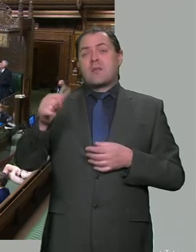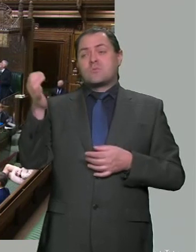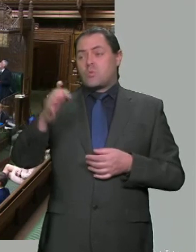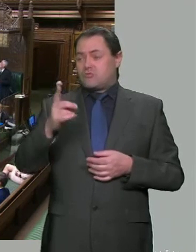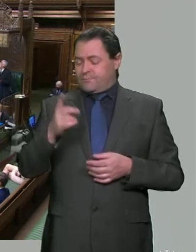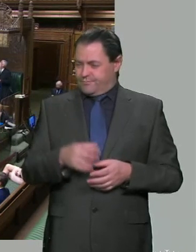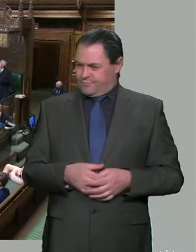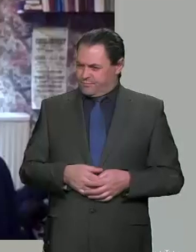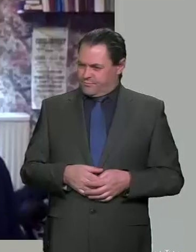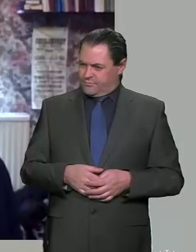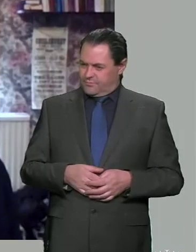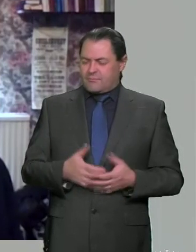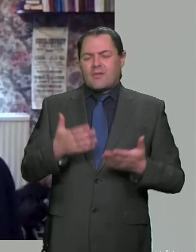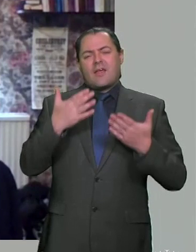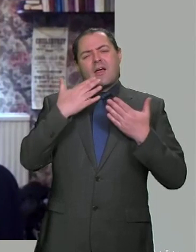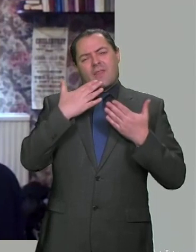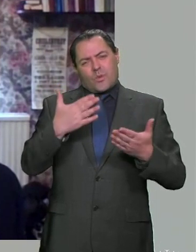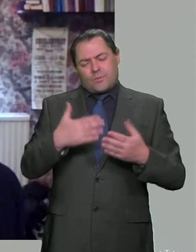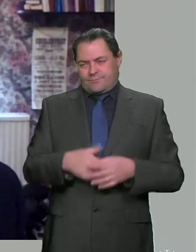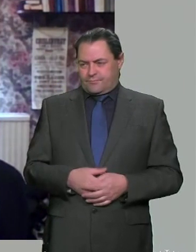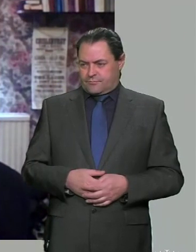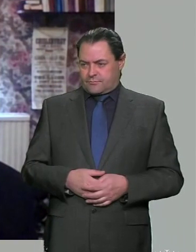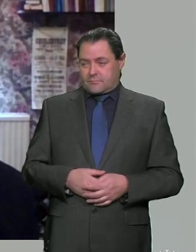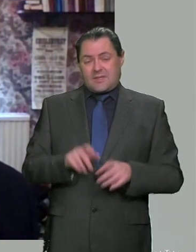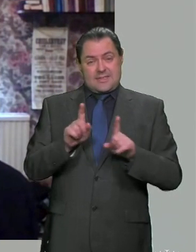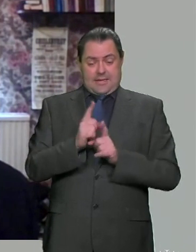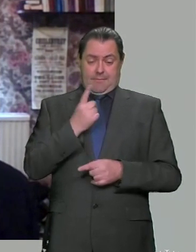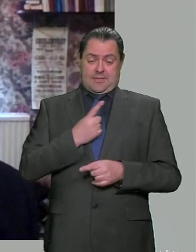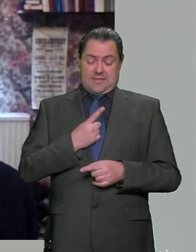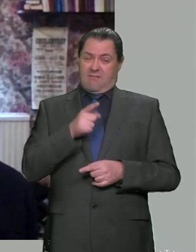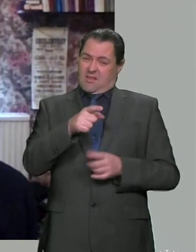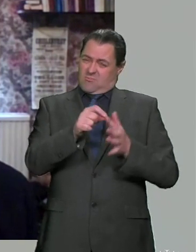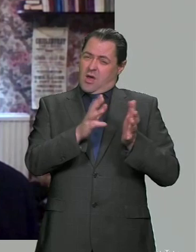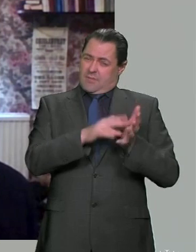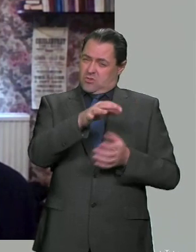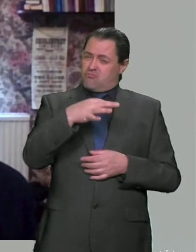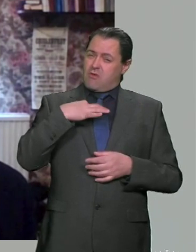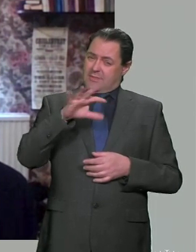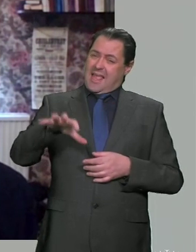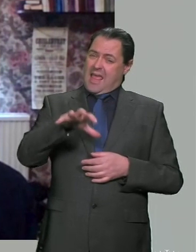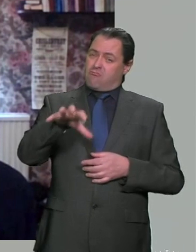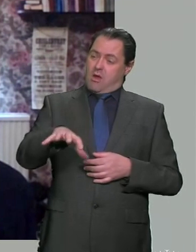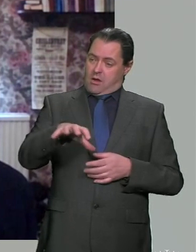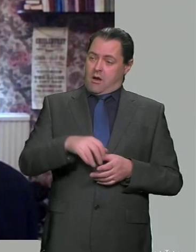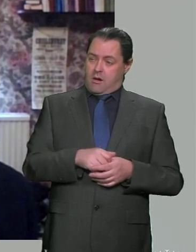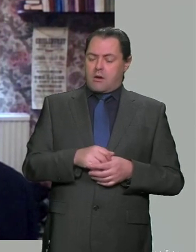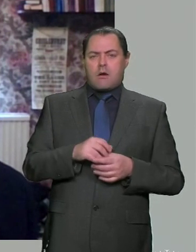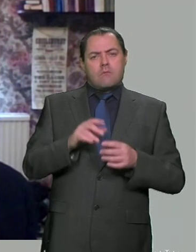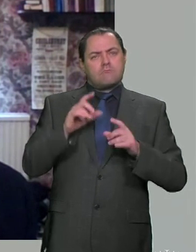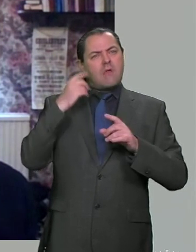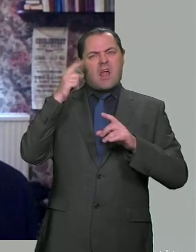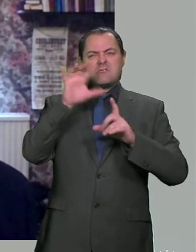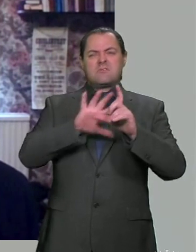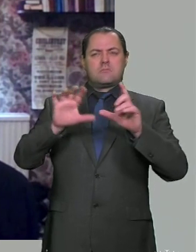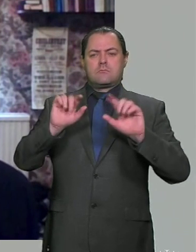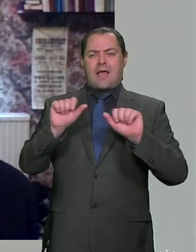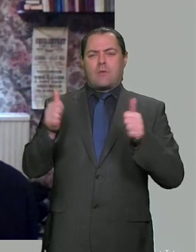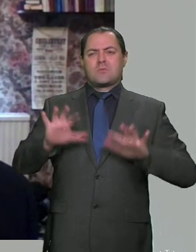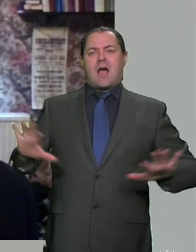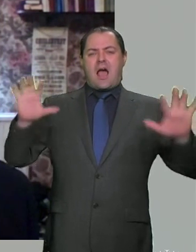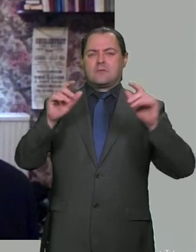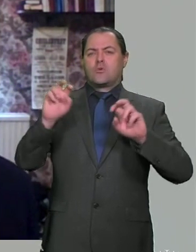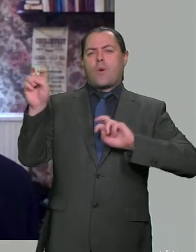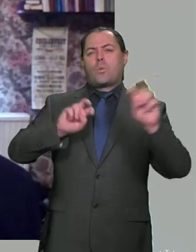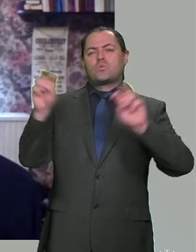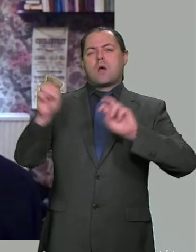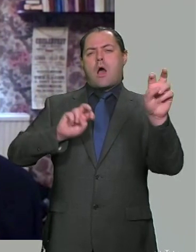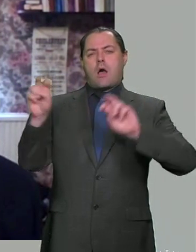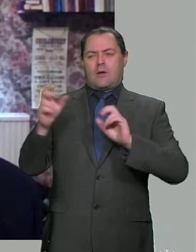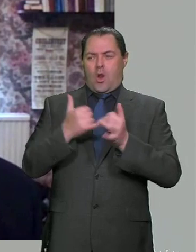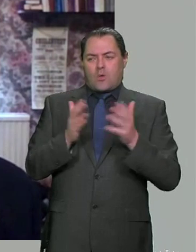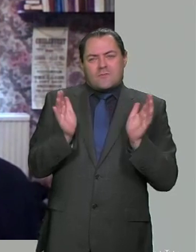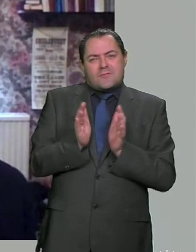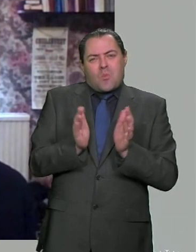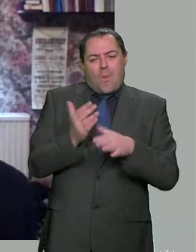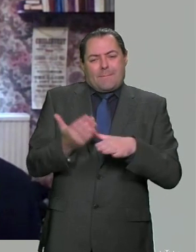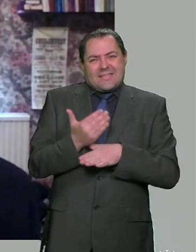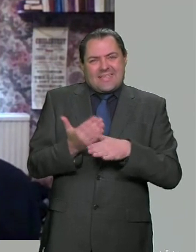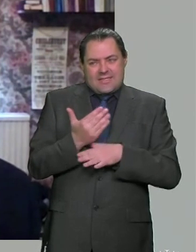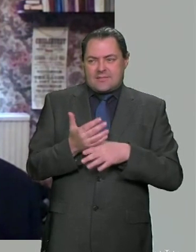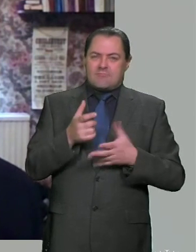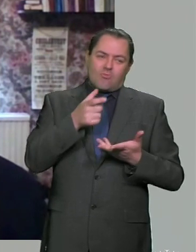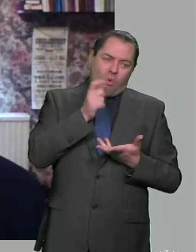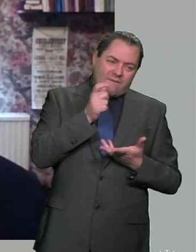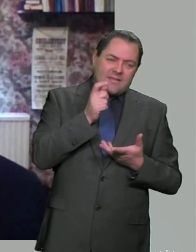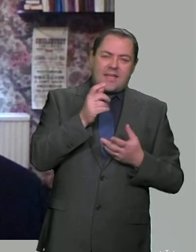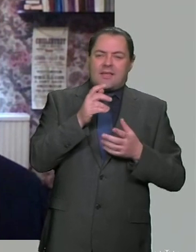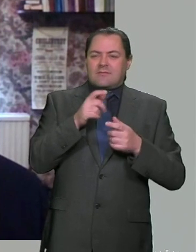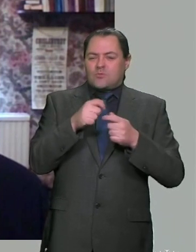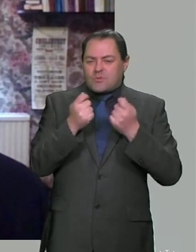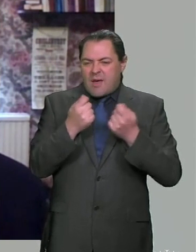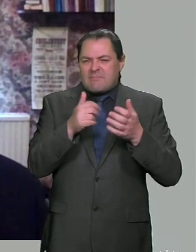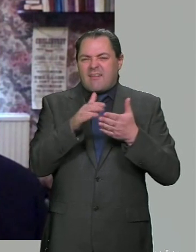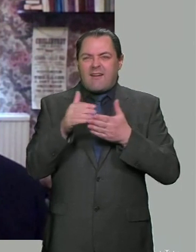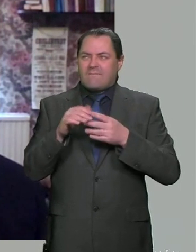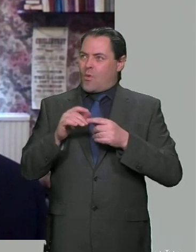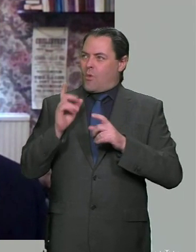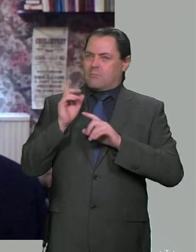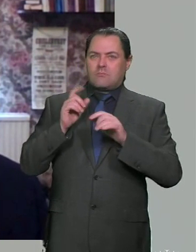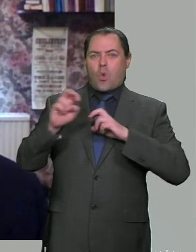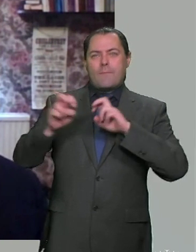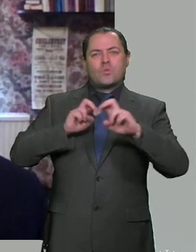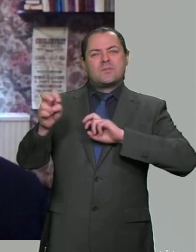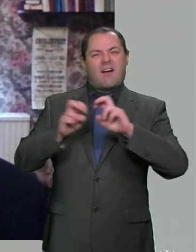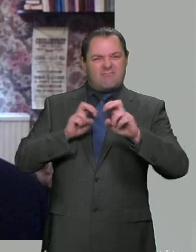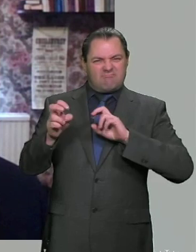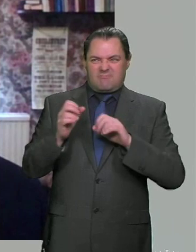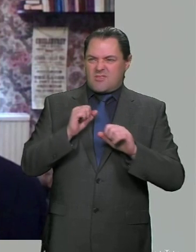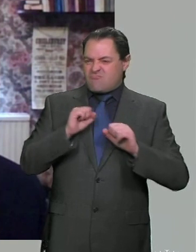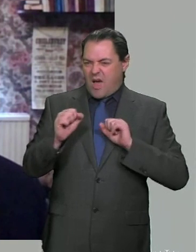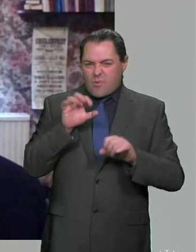Sir Robert NeillLike me, the Prime Minister represents a constituency in London’s commuter land, so he will be well aware of the small businesses—sole traders, many of them—who operate the coffee stores, newsagents and so on at our railway stations.